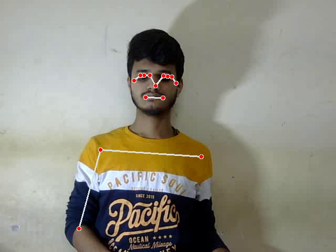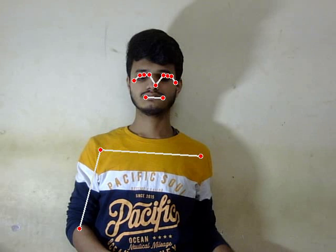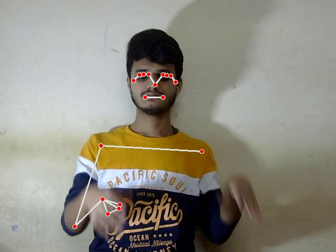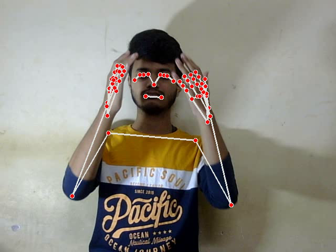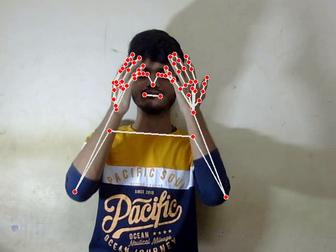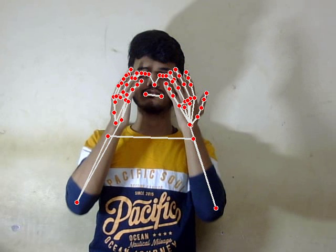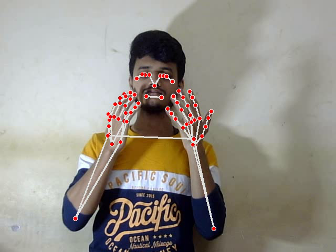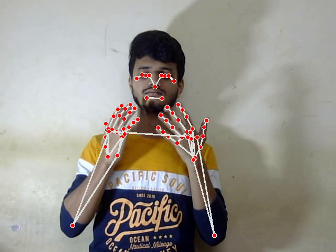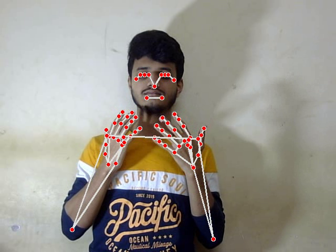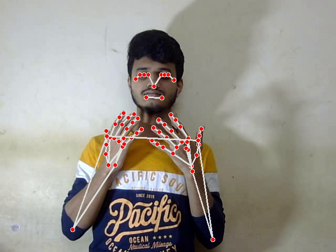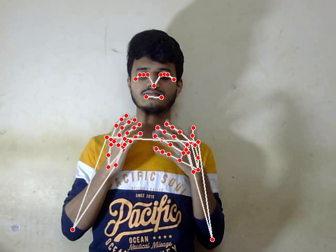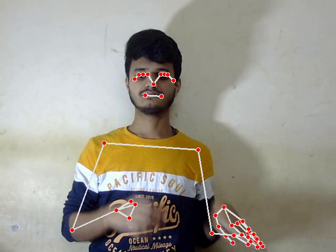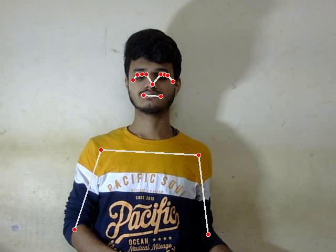sad